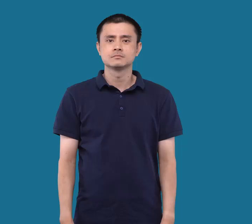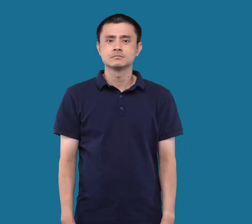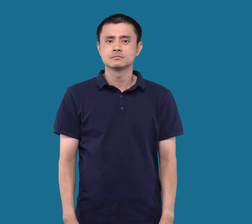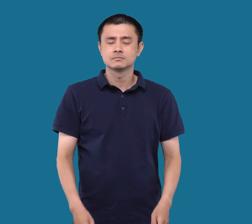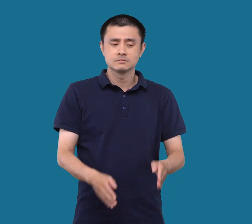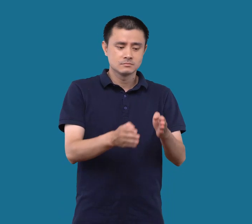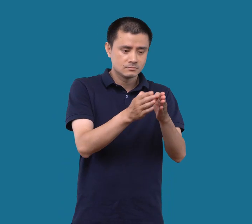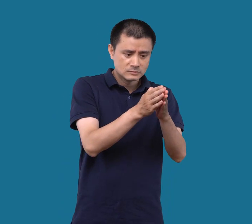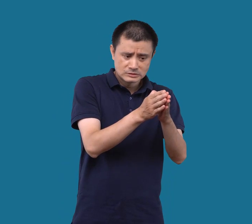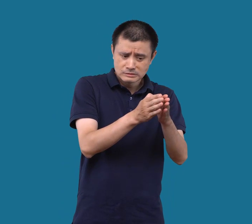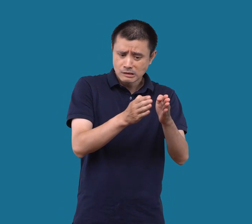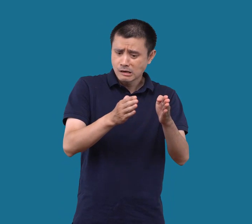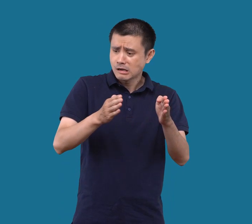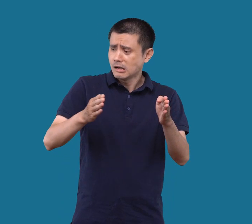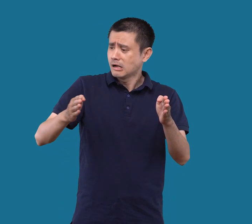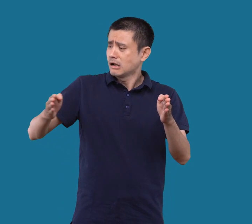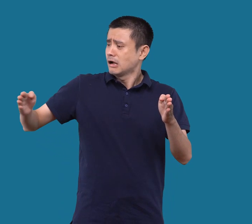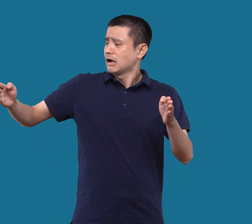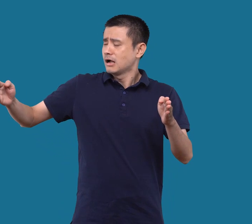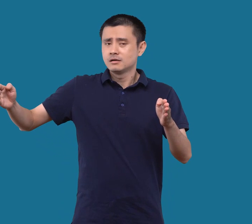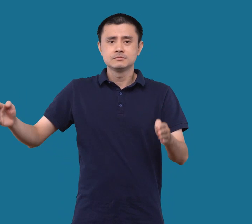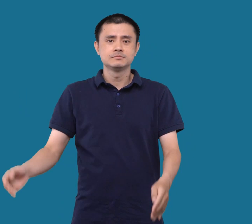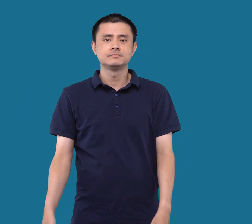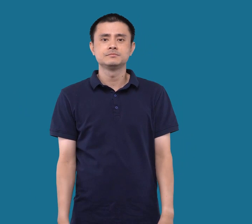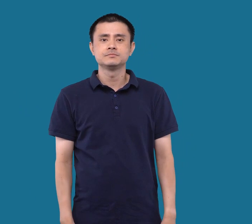dài hơn